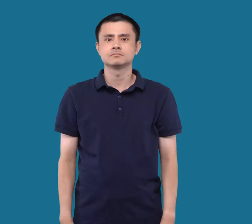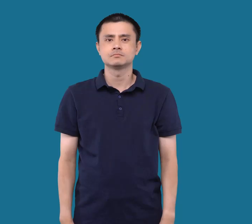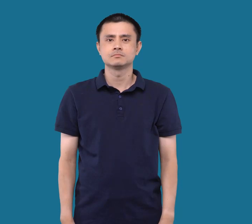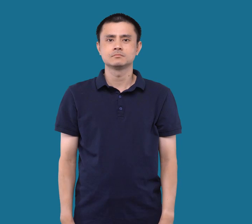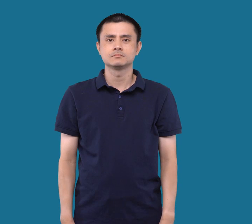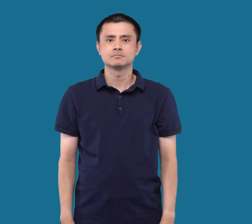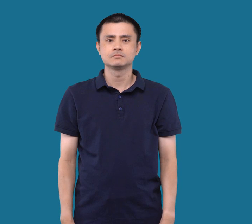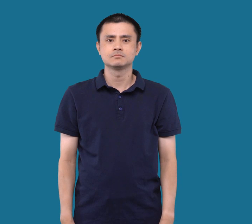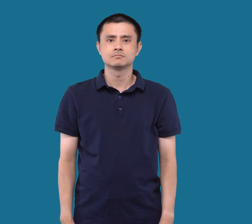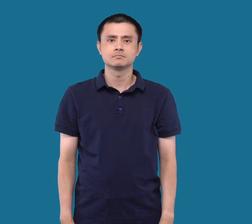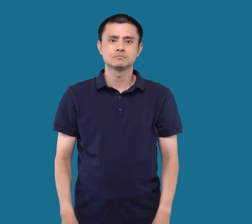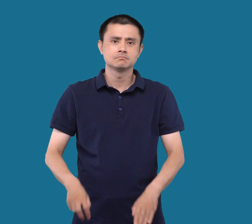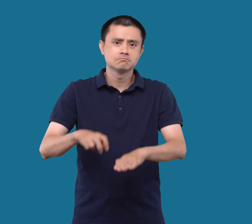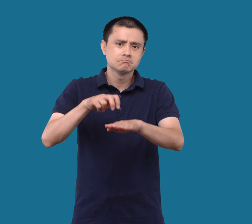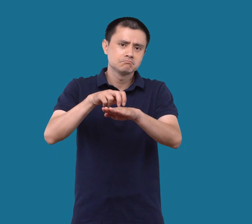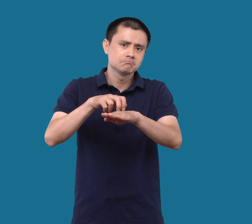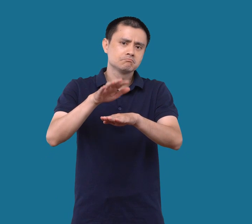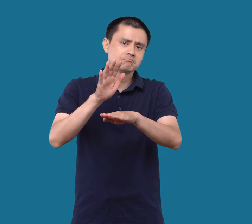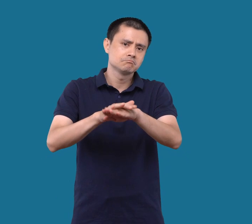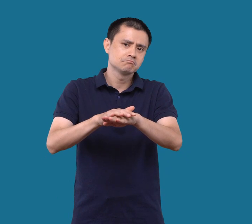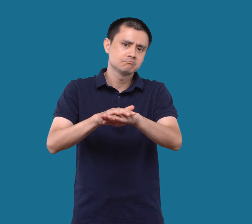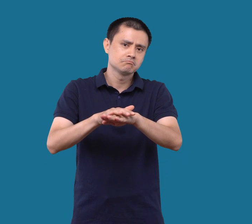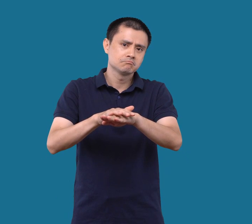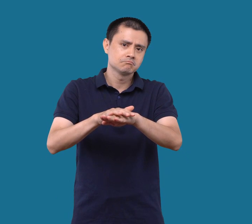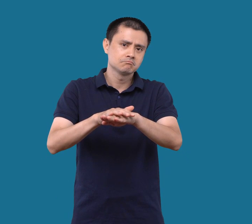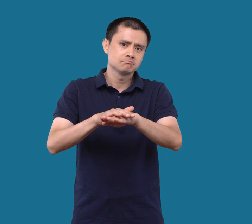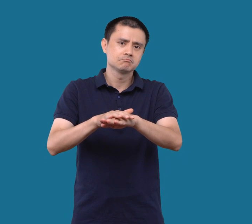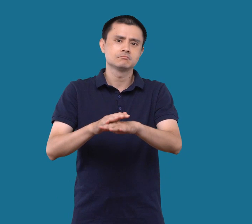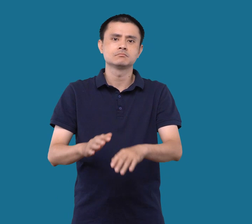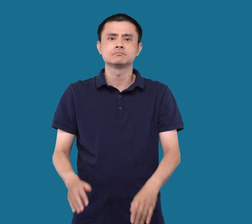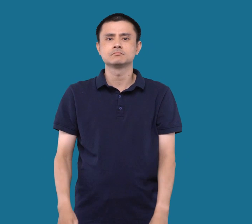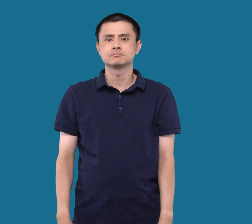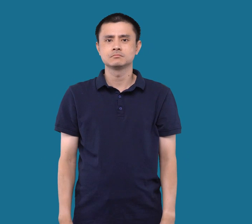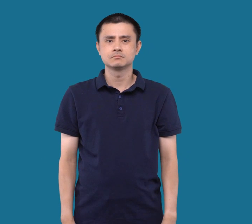chia tay